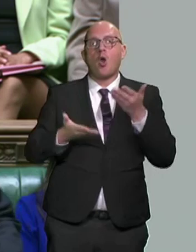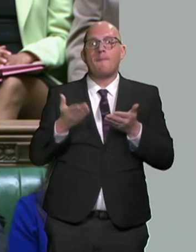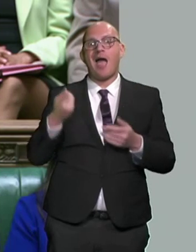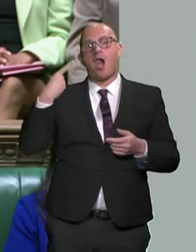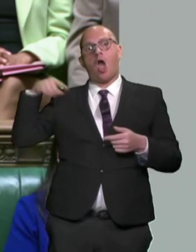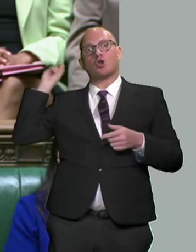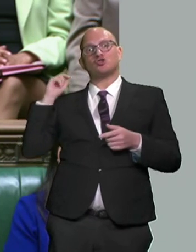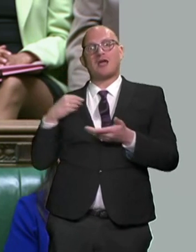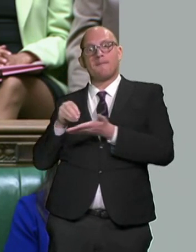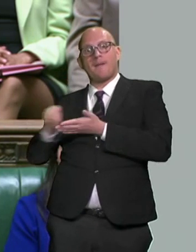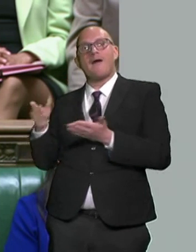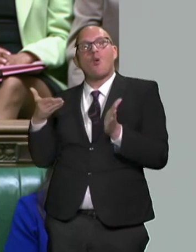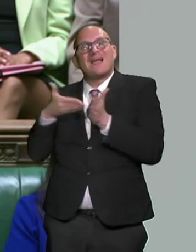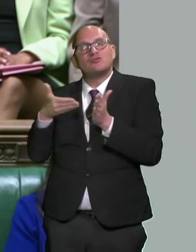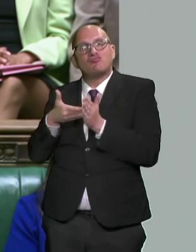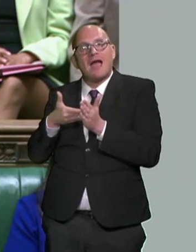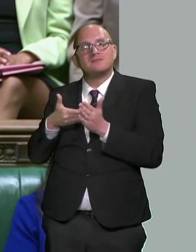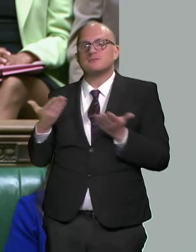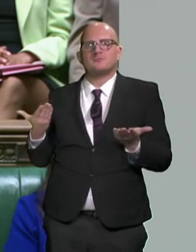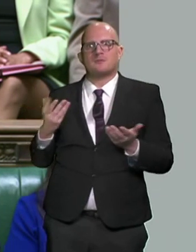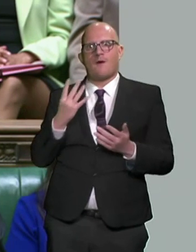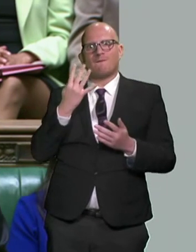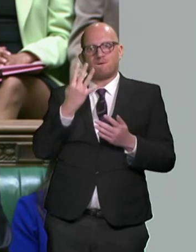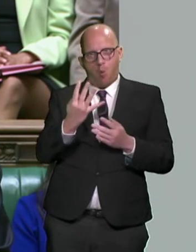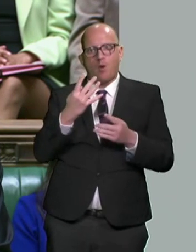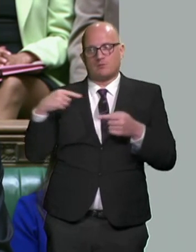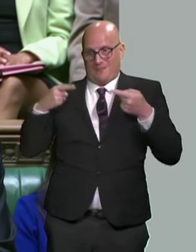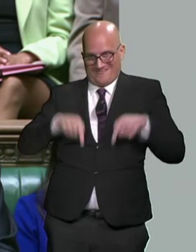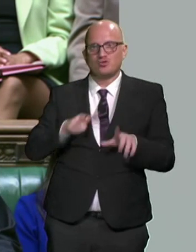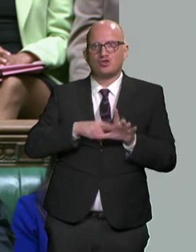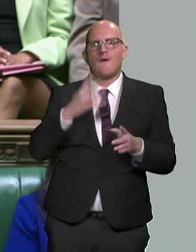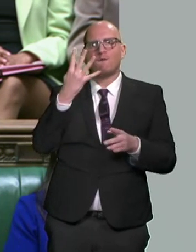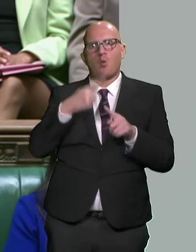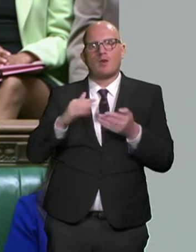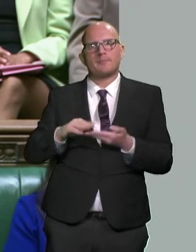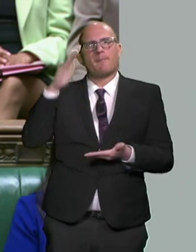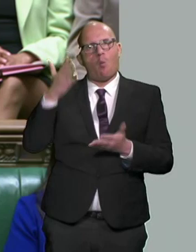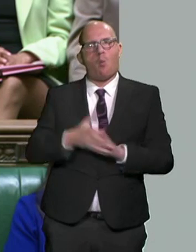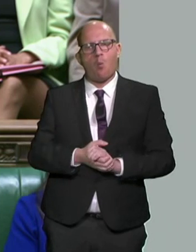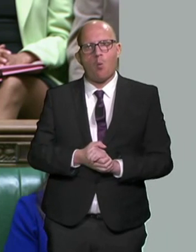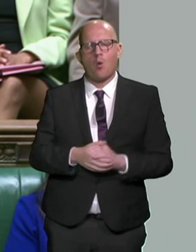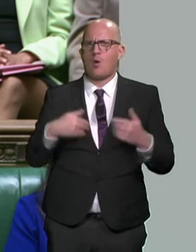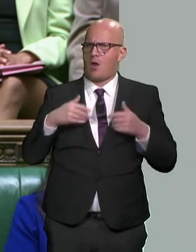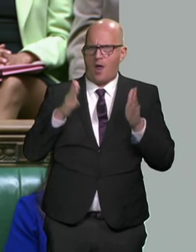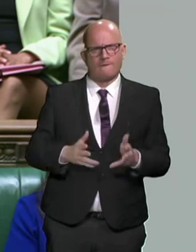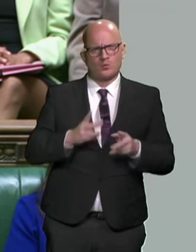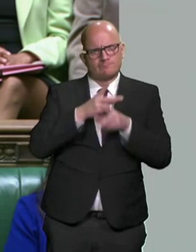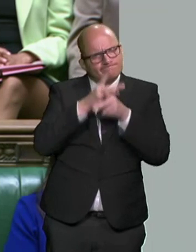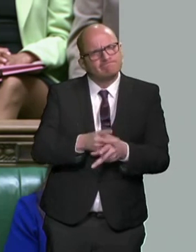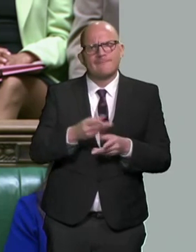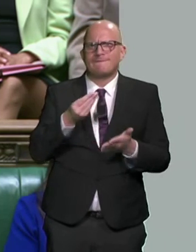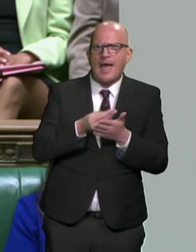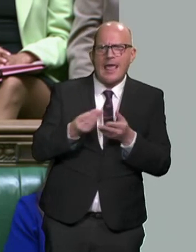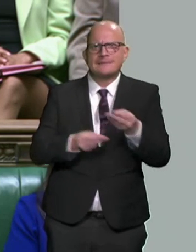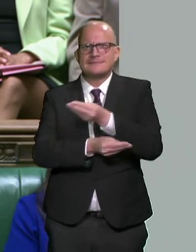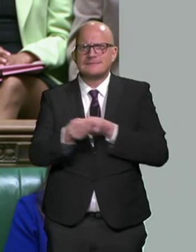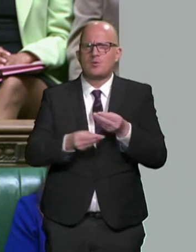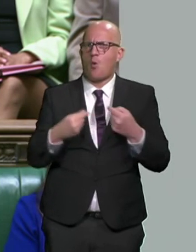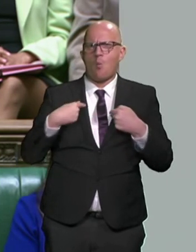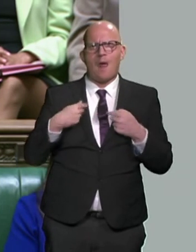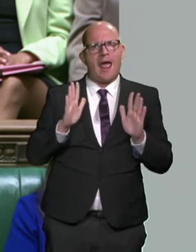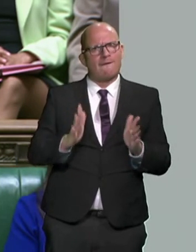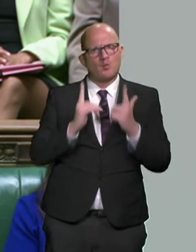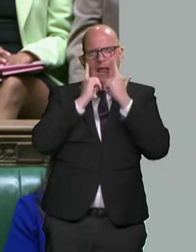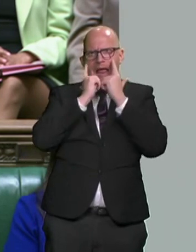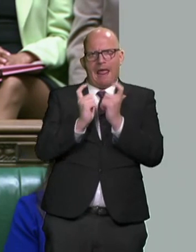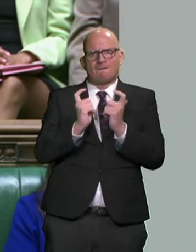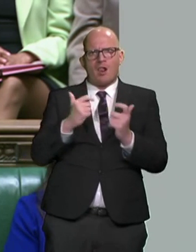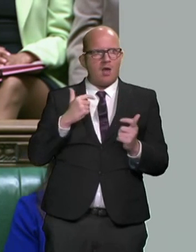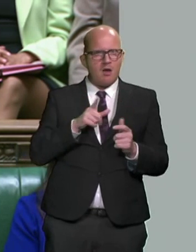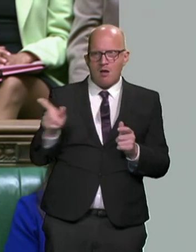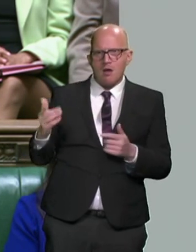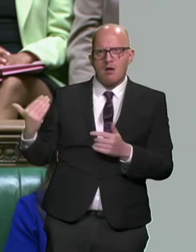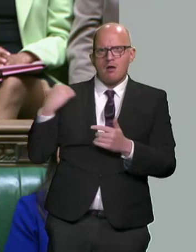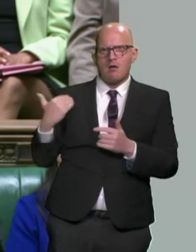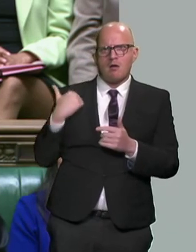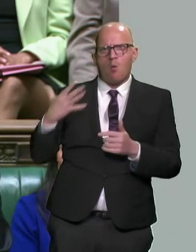That is why we have already taken difficult decisions with the public finances, and that is why we will continue to weigh carefully calls for additional public spending.